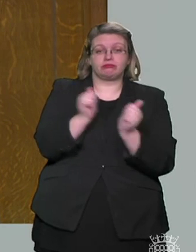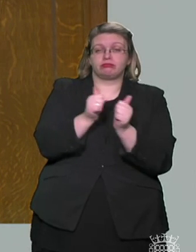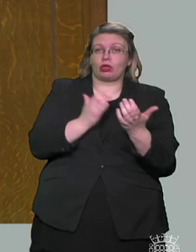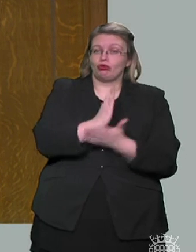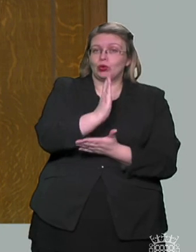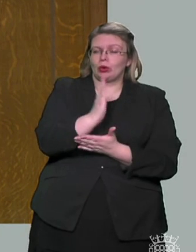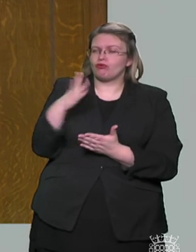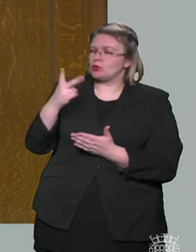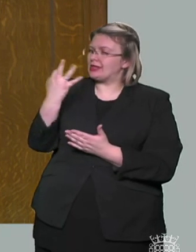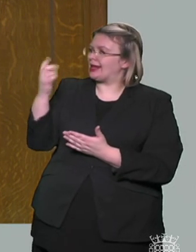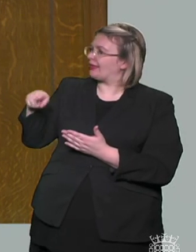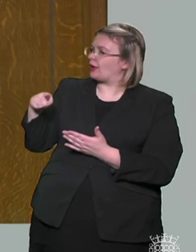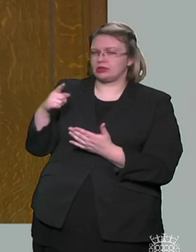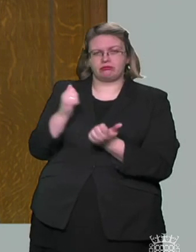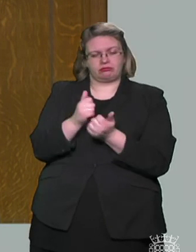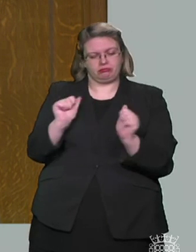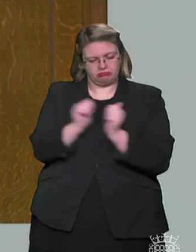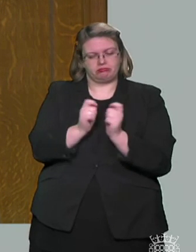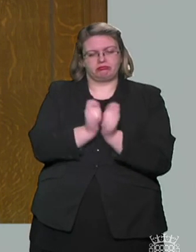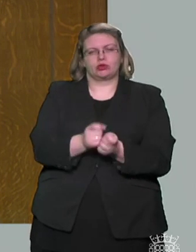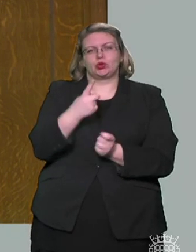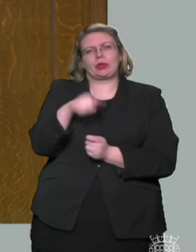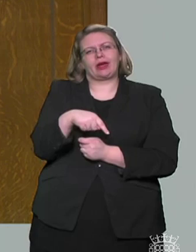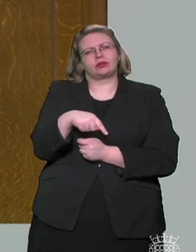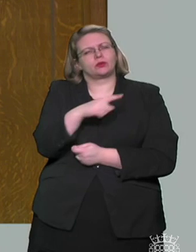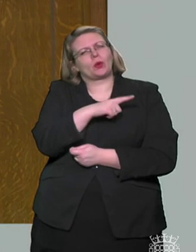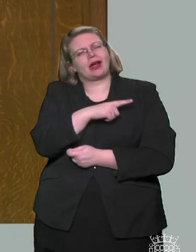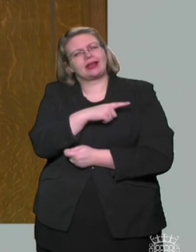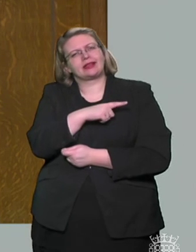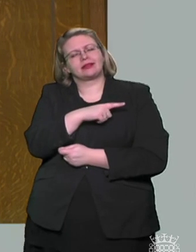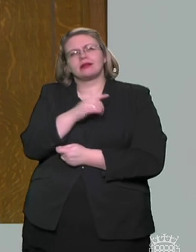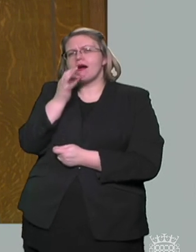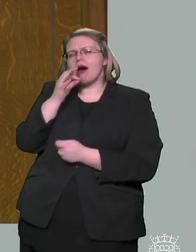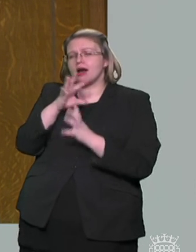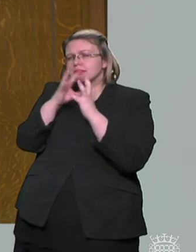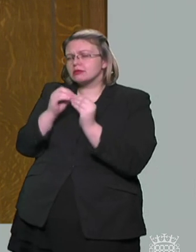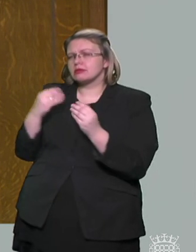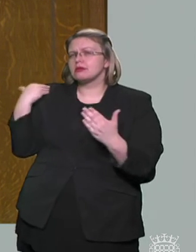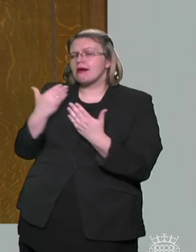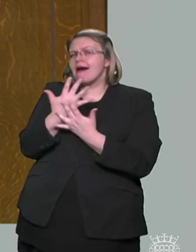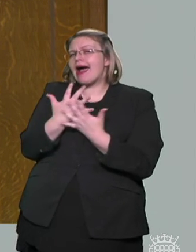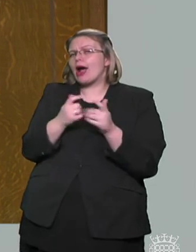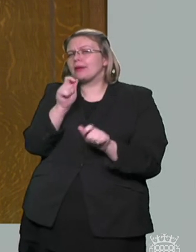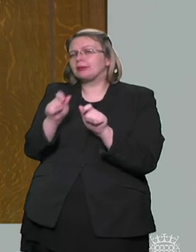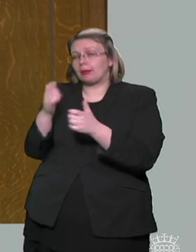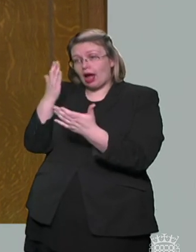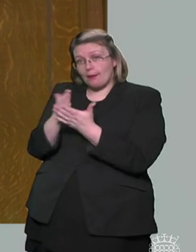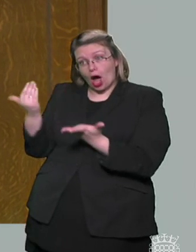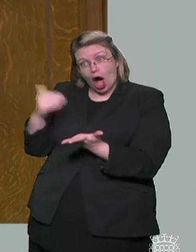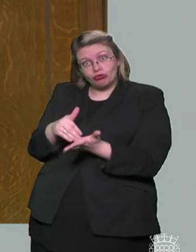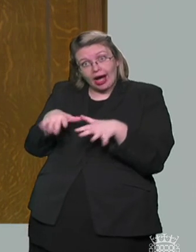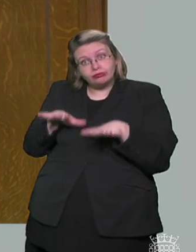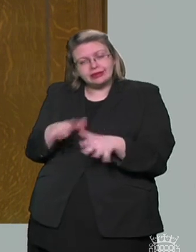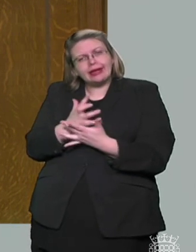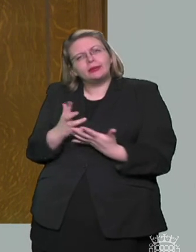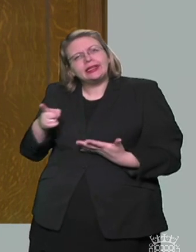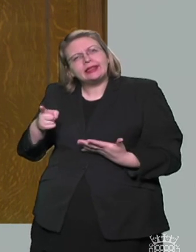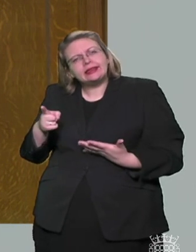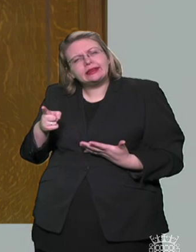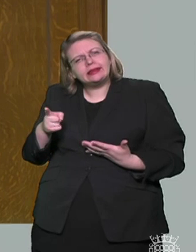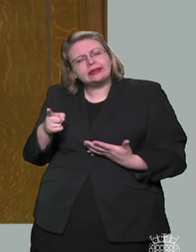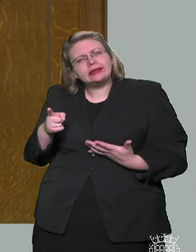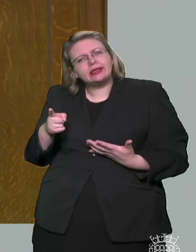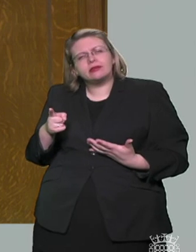Can my right honourable Friend tell the House how many to date of those people have actually arrived in the United Kingdom?